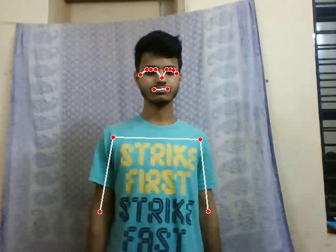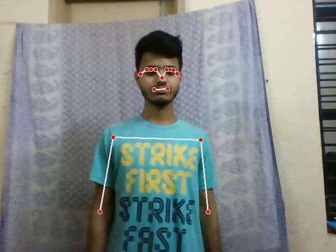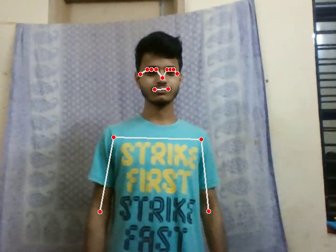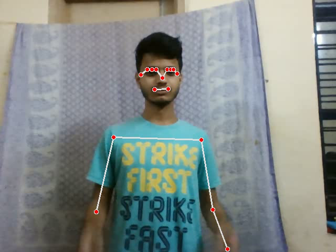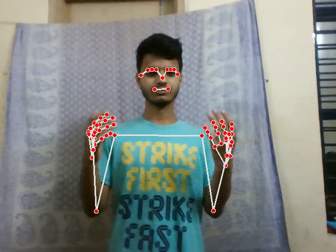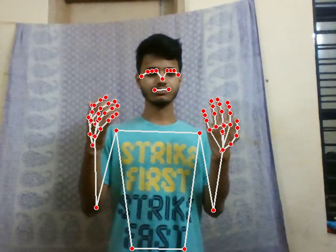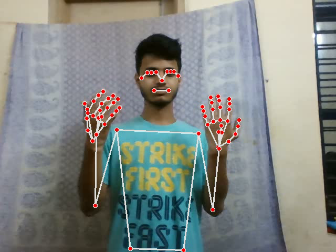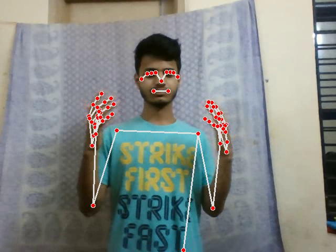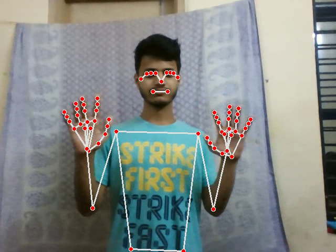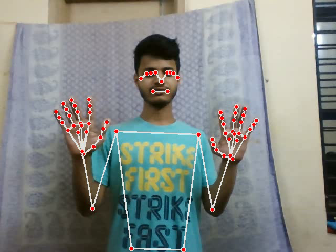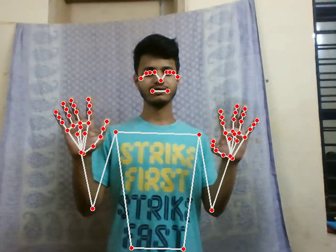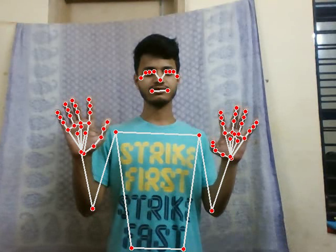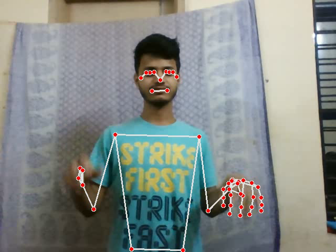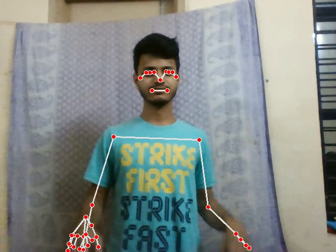do not want